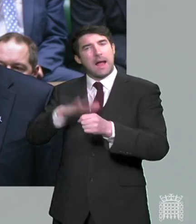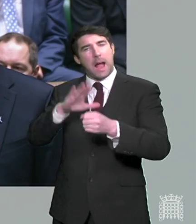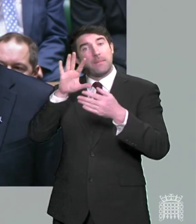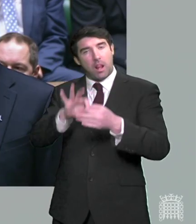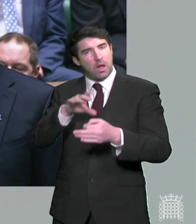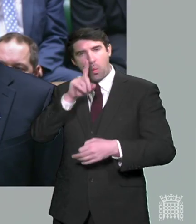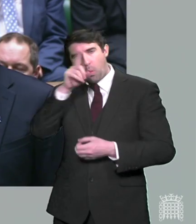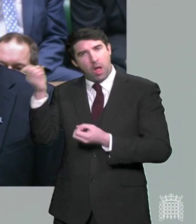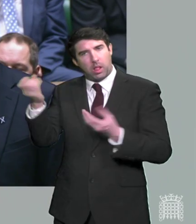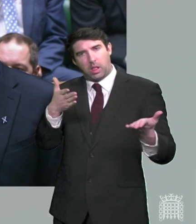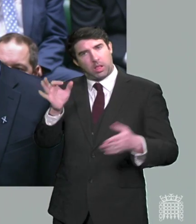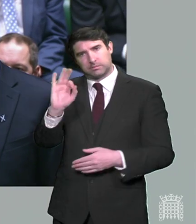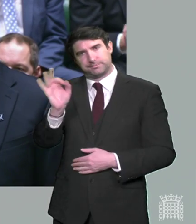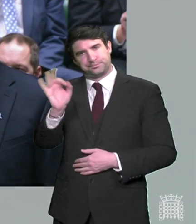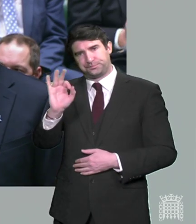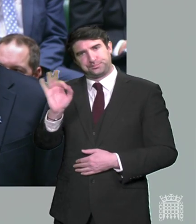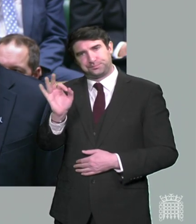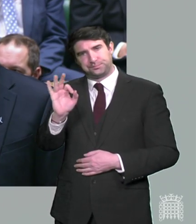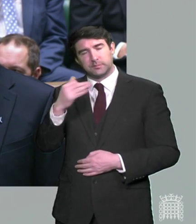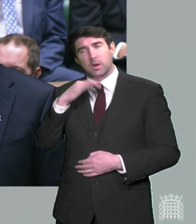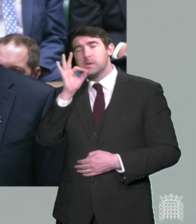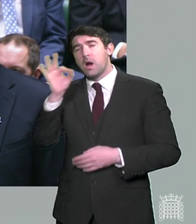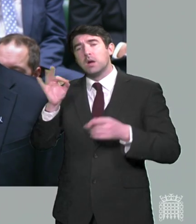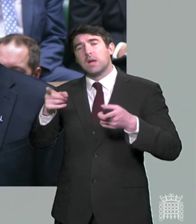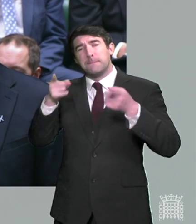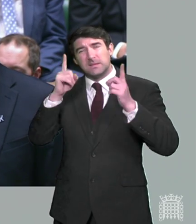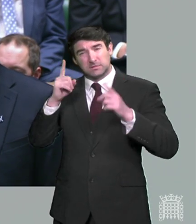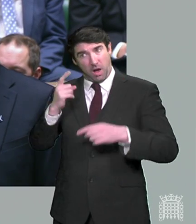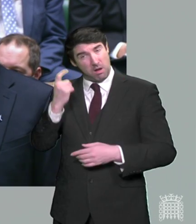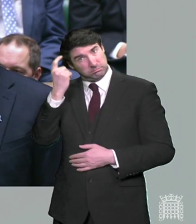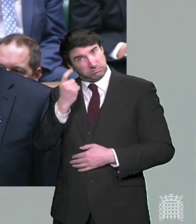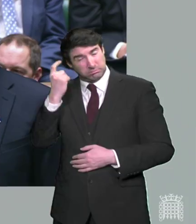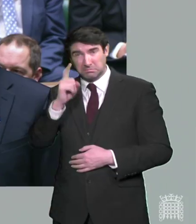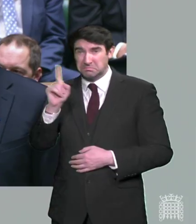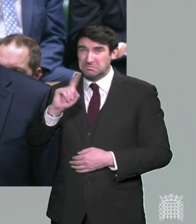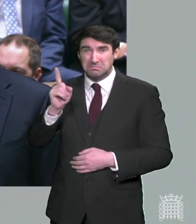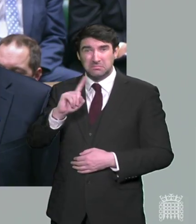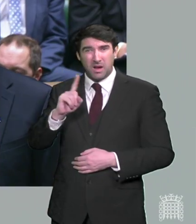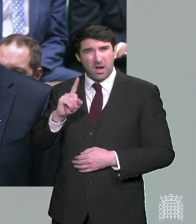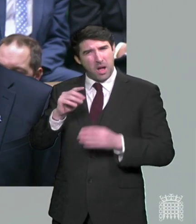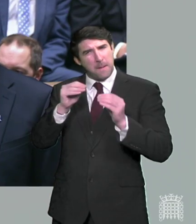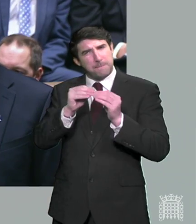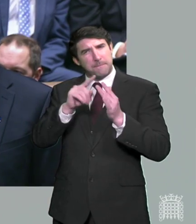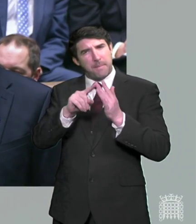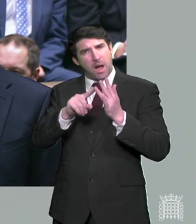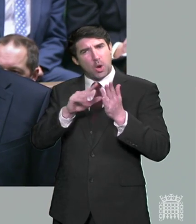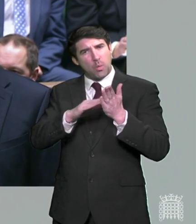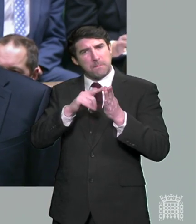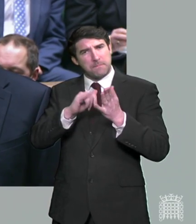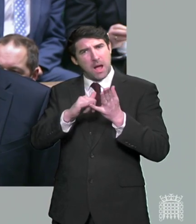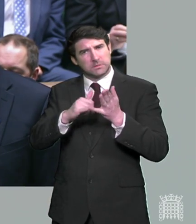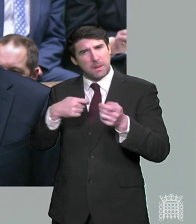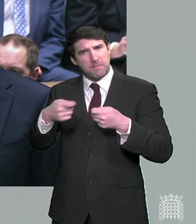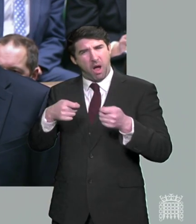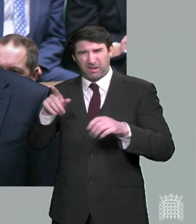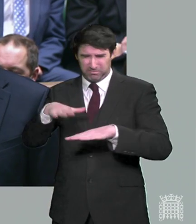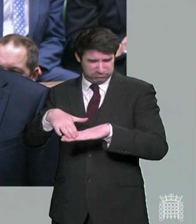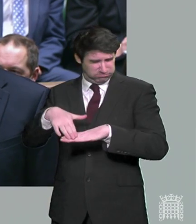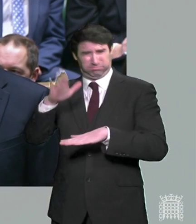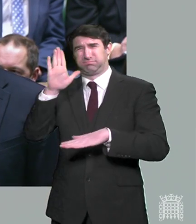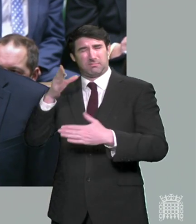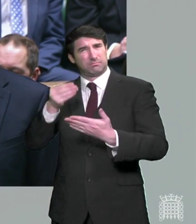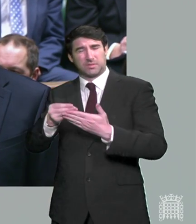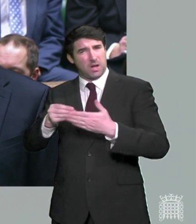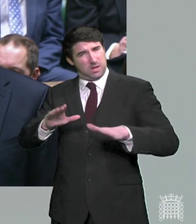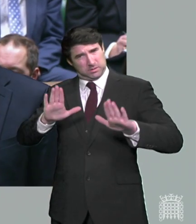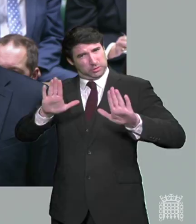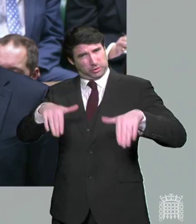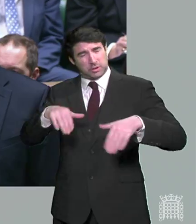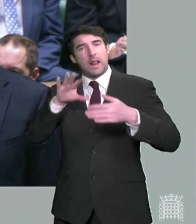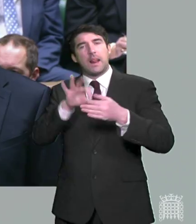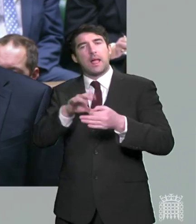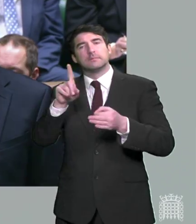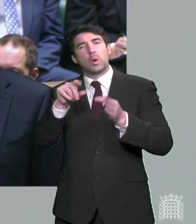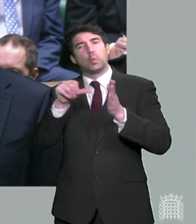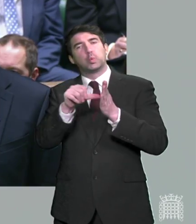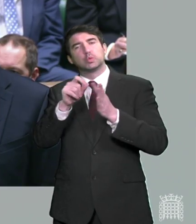That was bad enough, but is the Minister concerned about price gouging in the biomass market, with people paying grossly inflated prices for wood pellets?